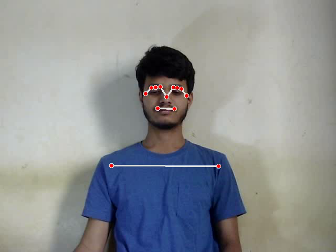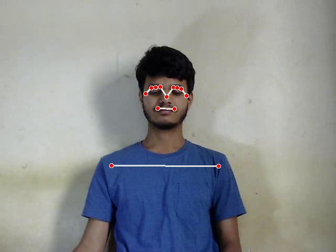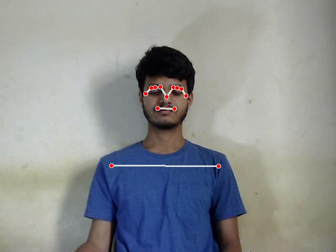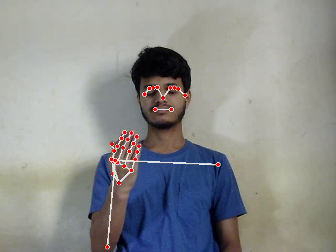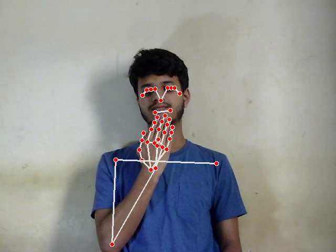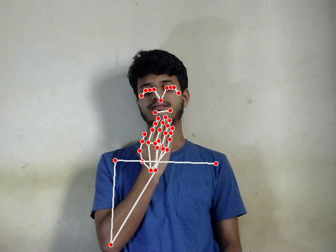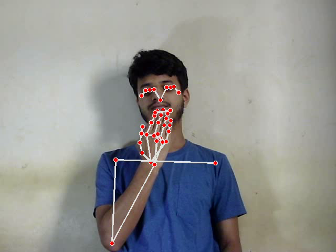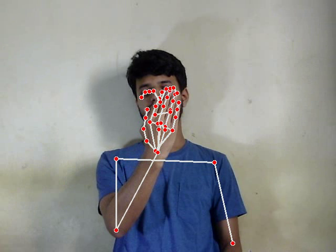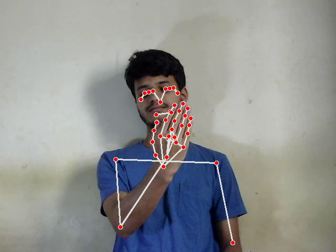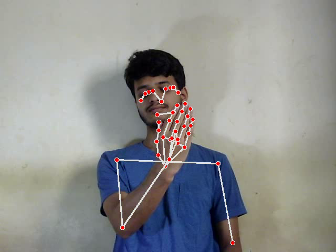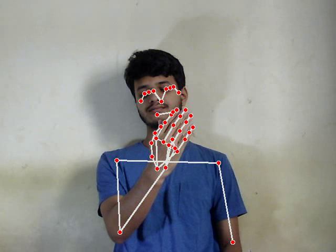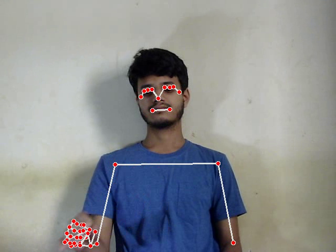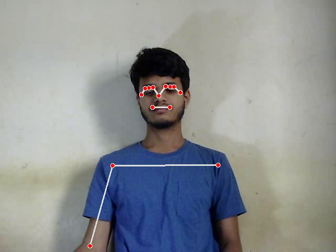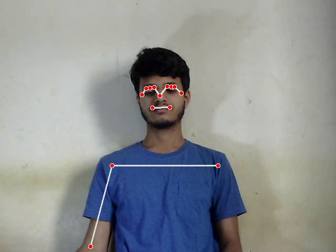thank you